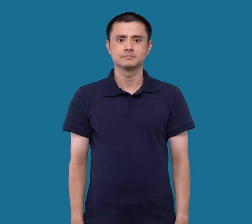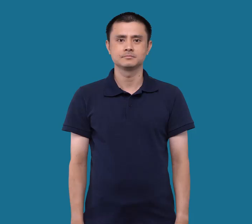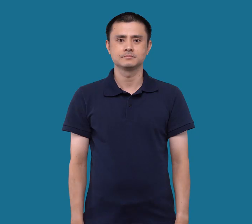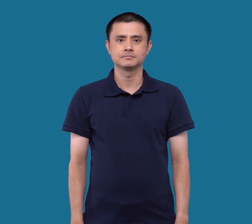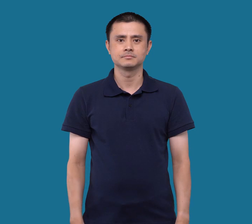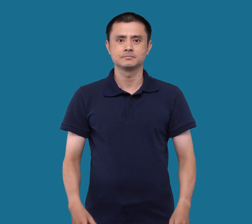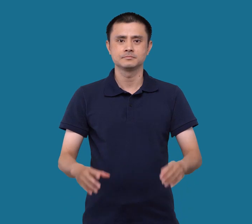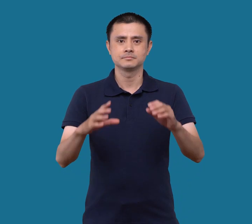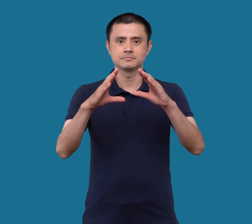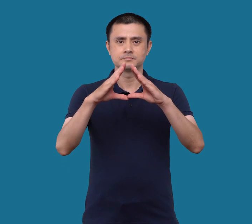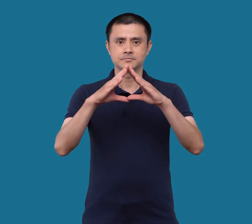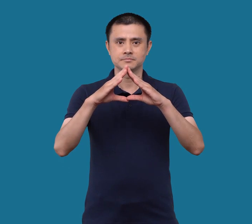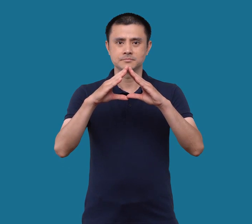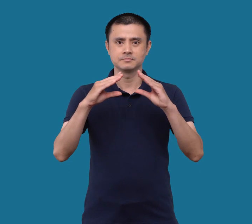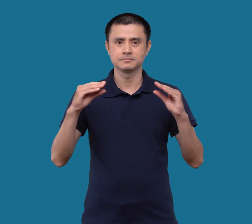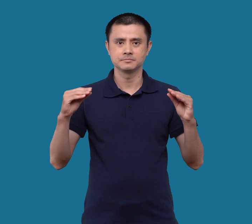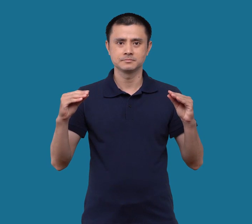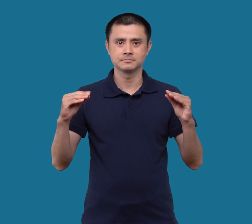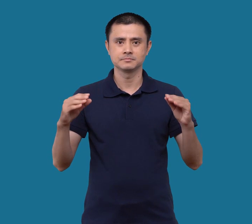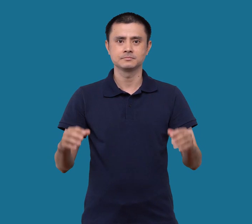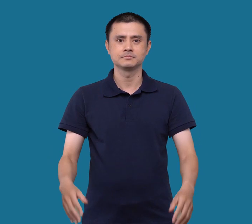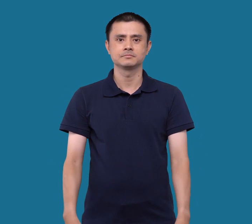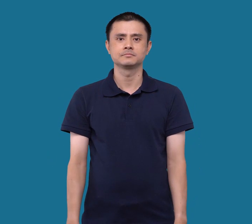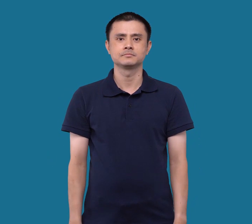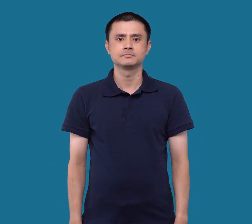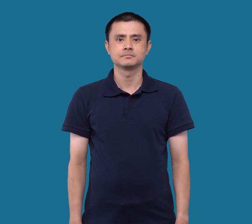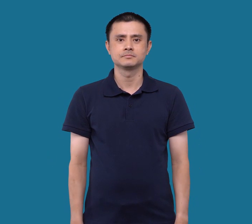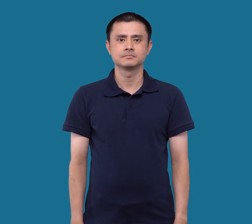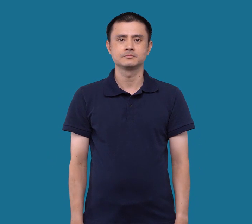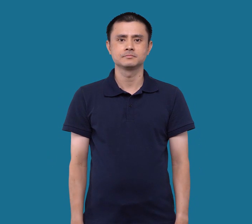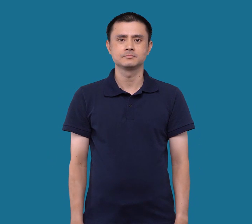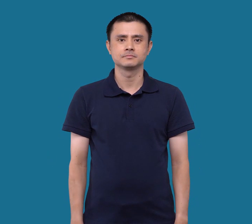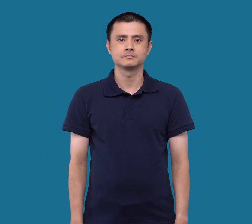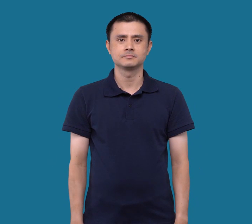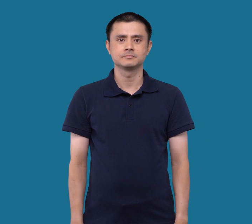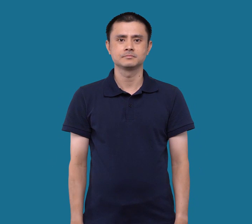bánh giò